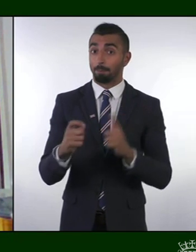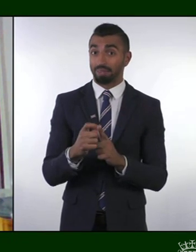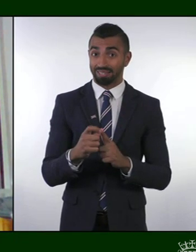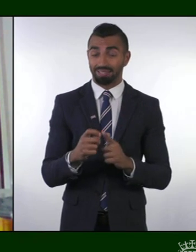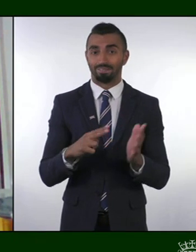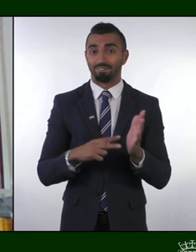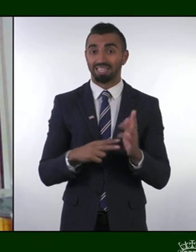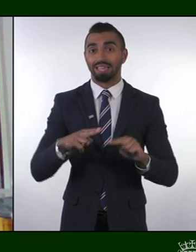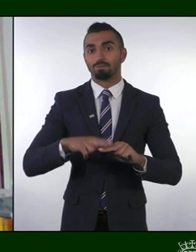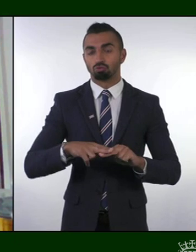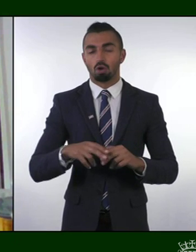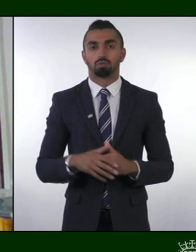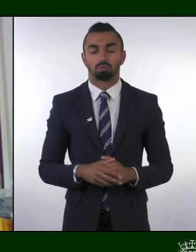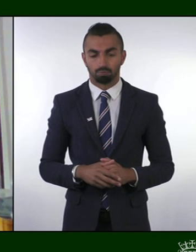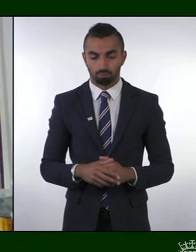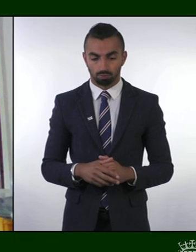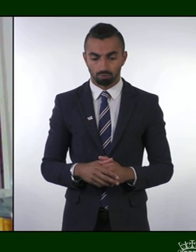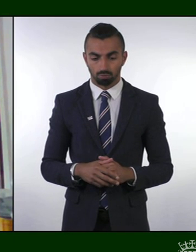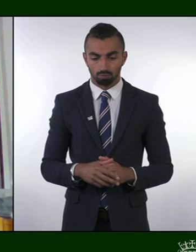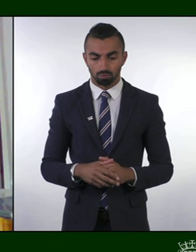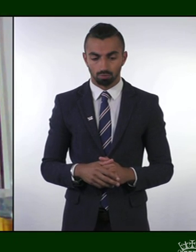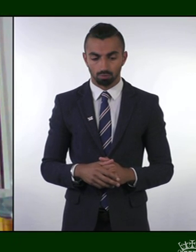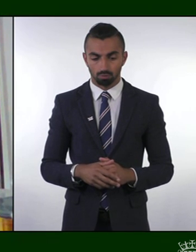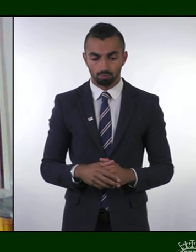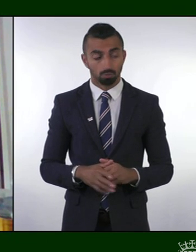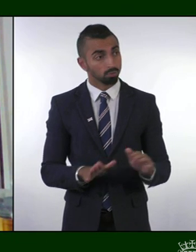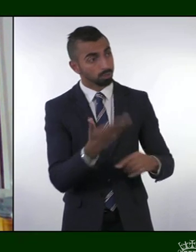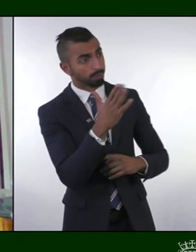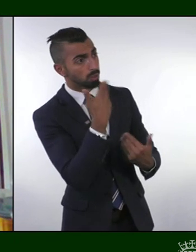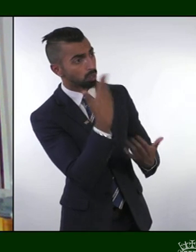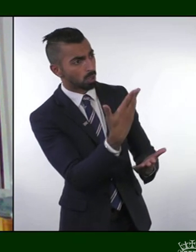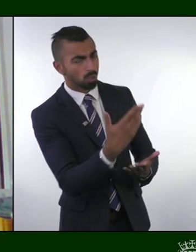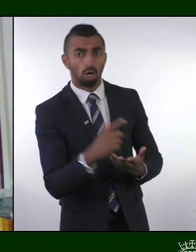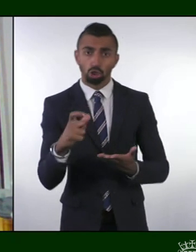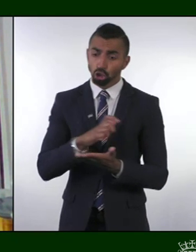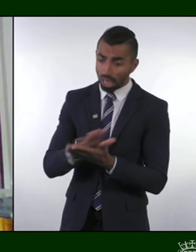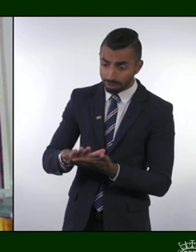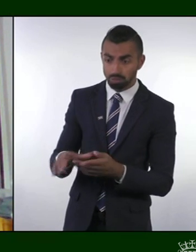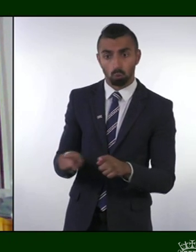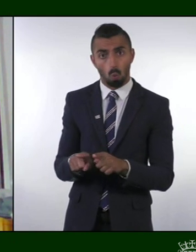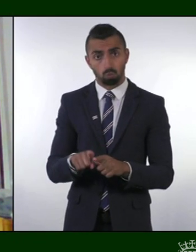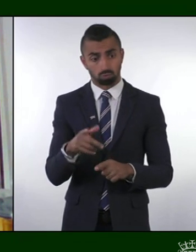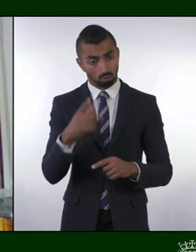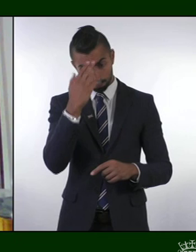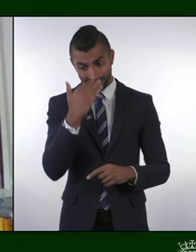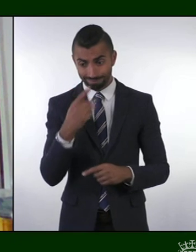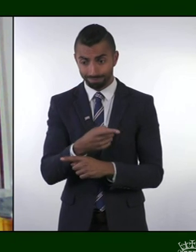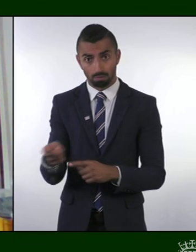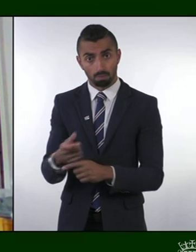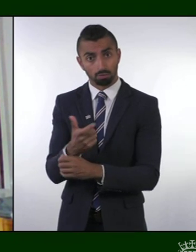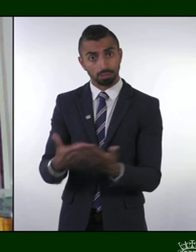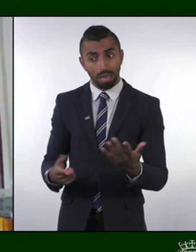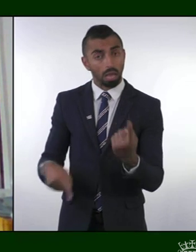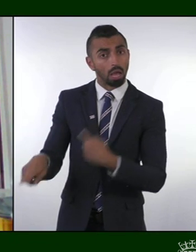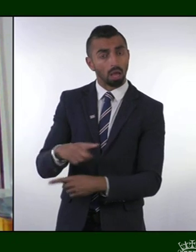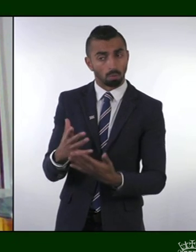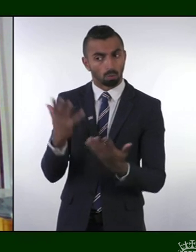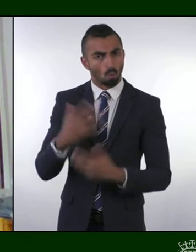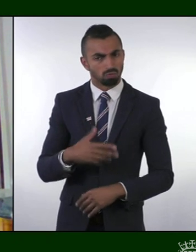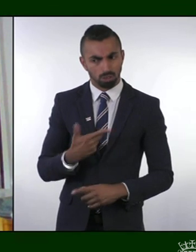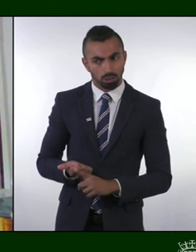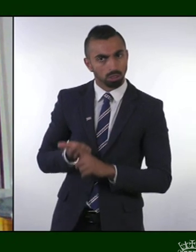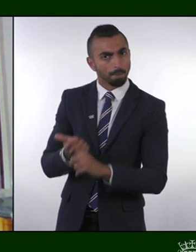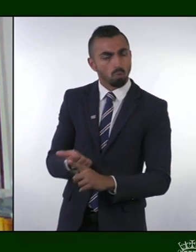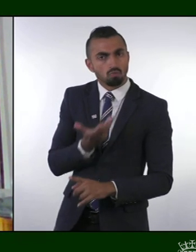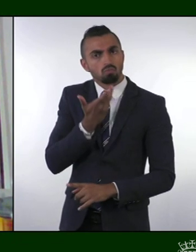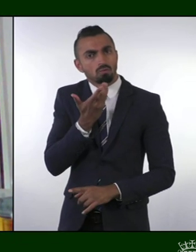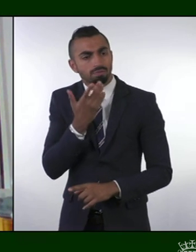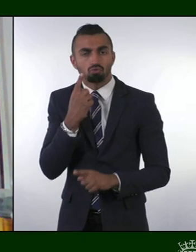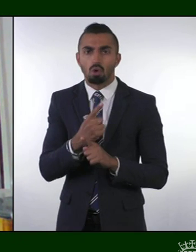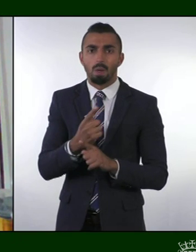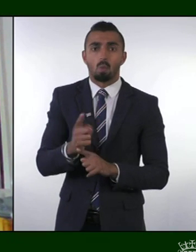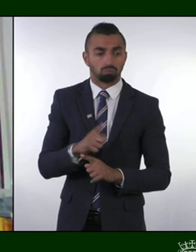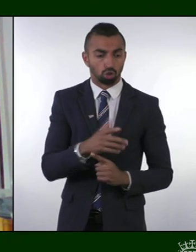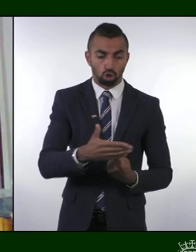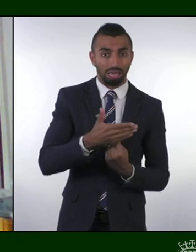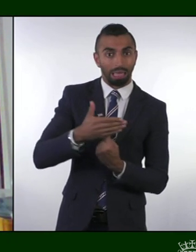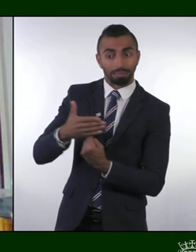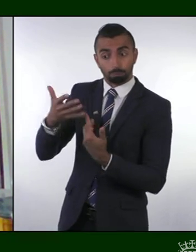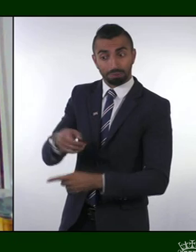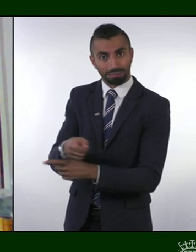Disabled people and charities are concerned about the lack of support available to enable high-risk individuals to return to work safely when the shielding programme ends.